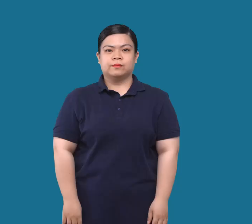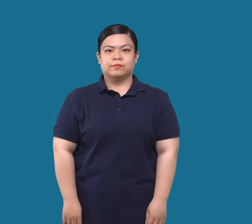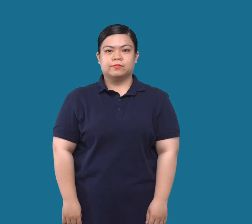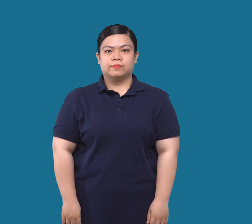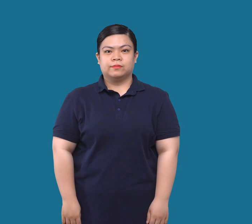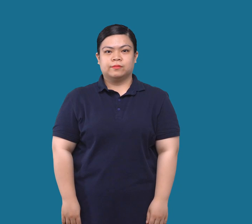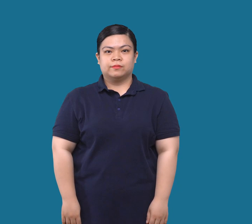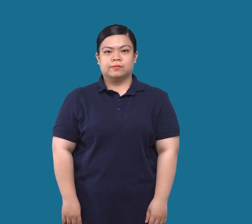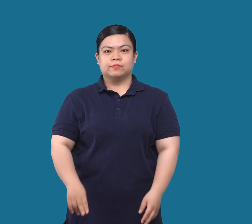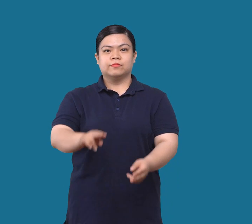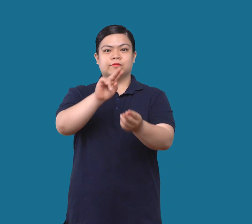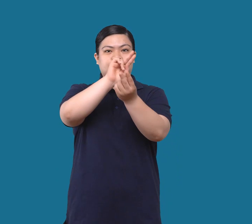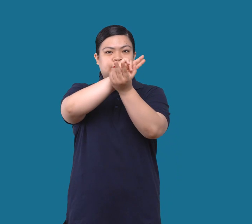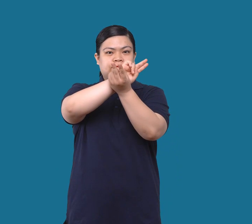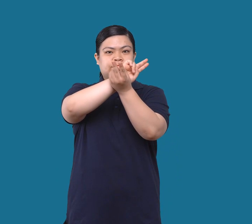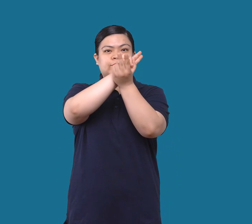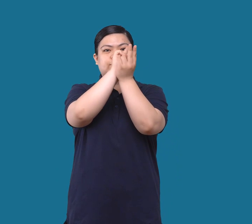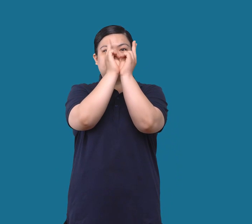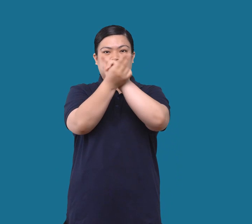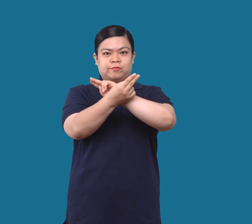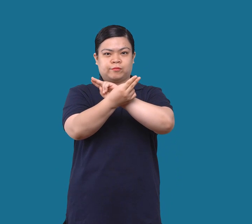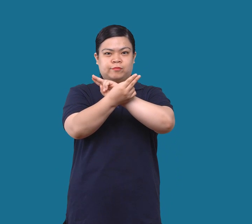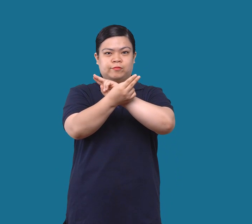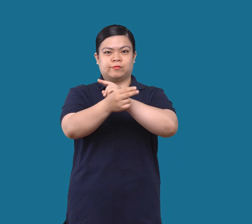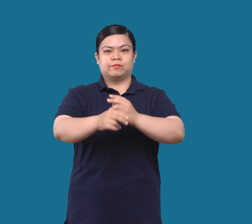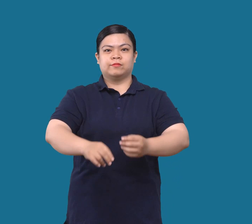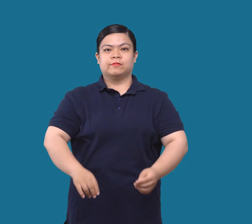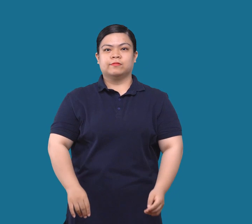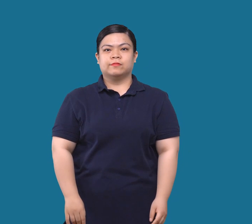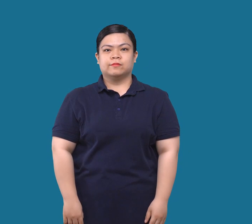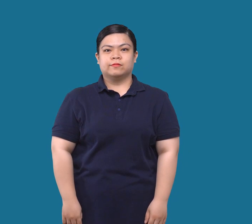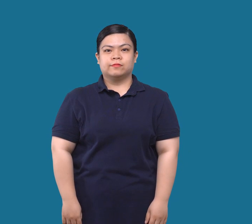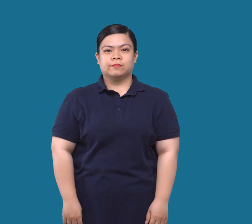phục hồi